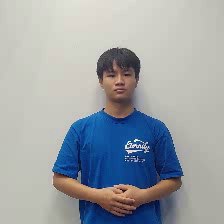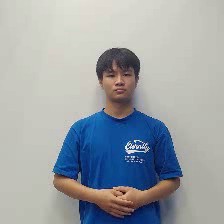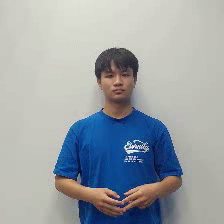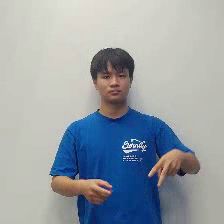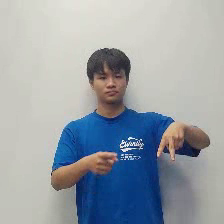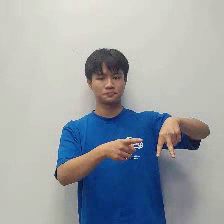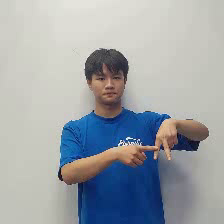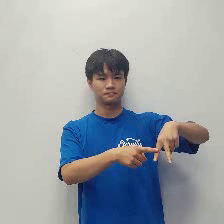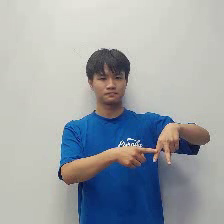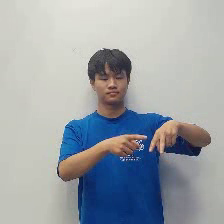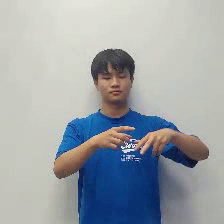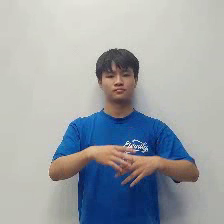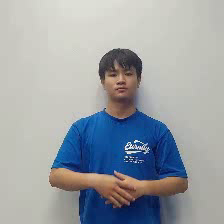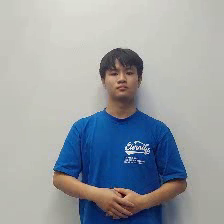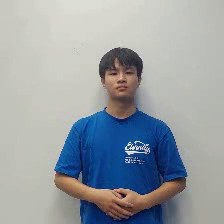Chân